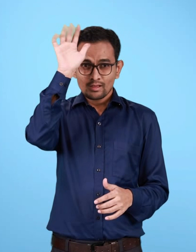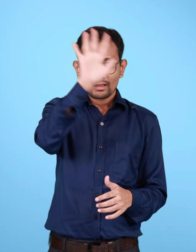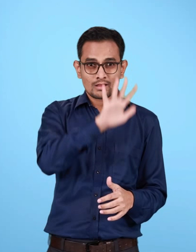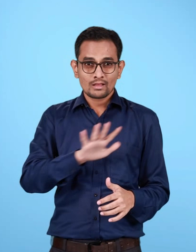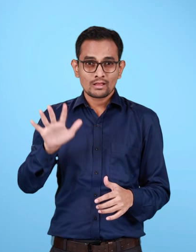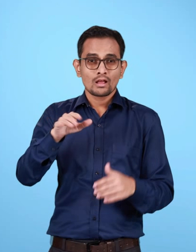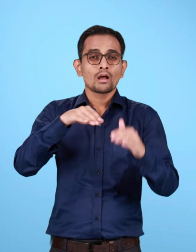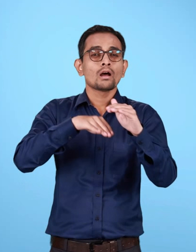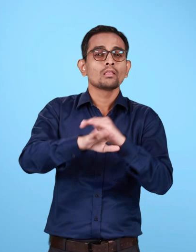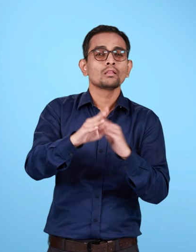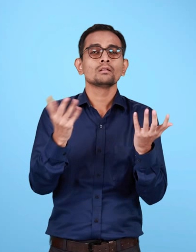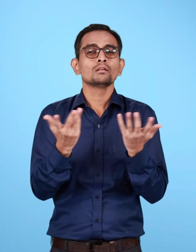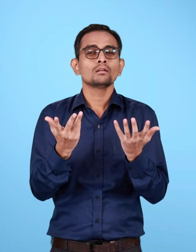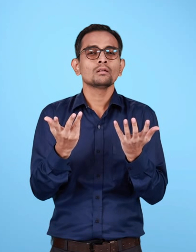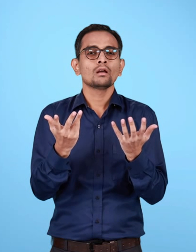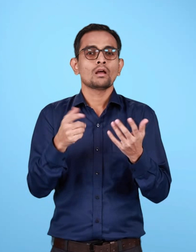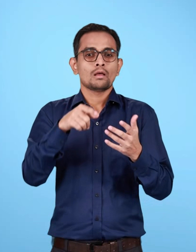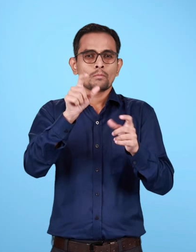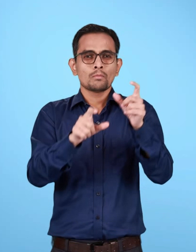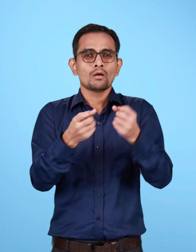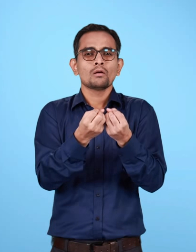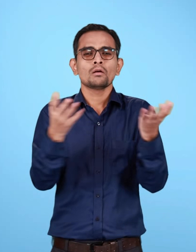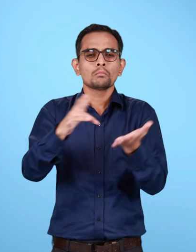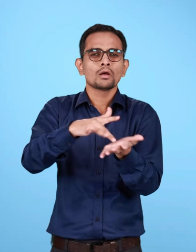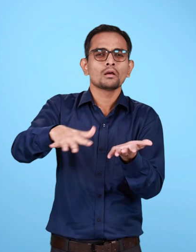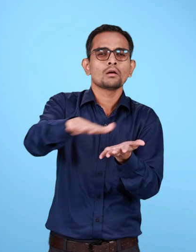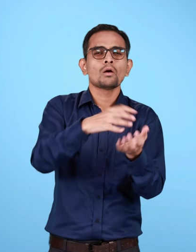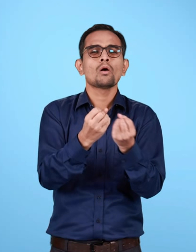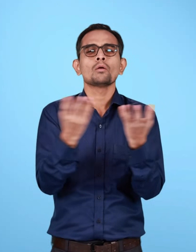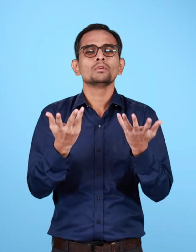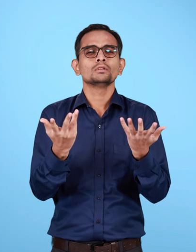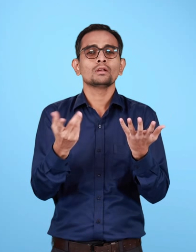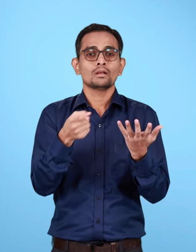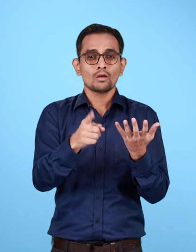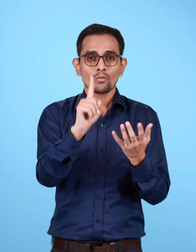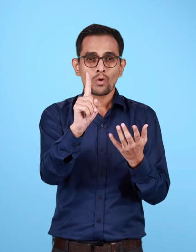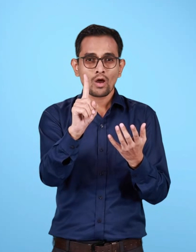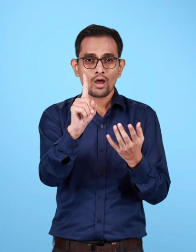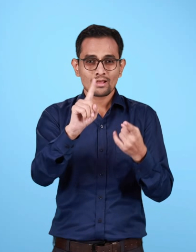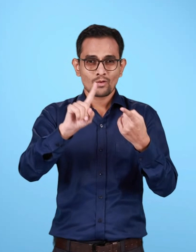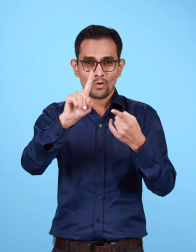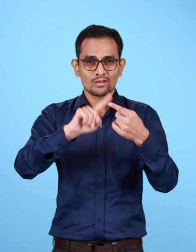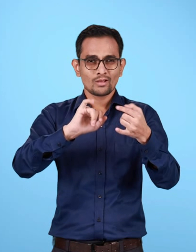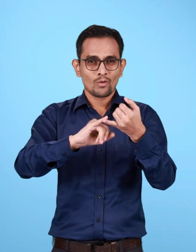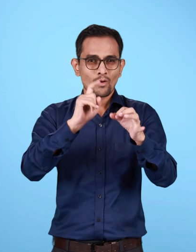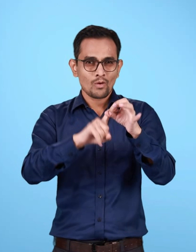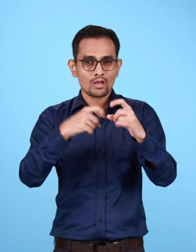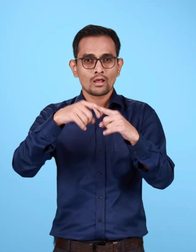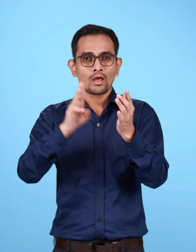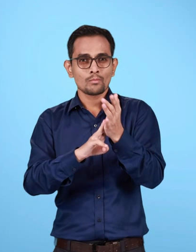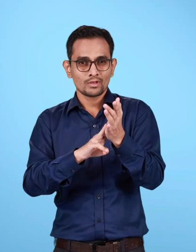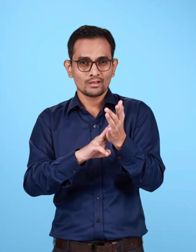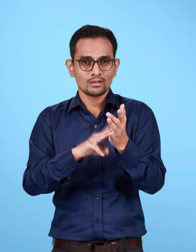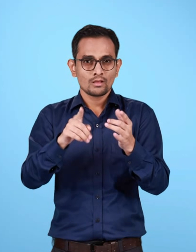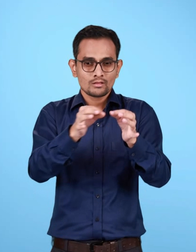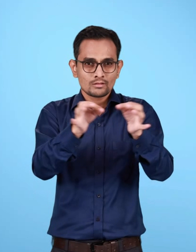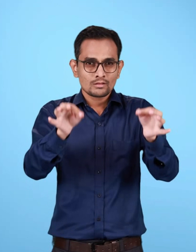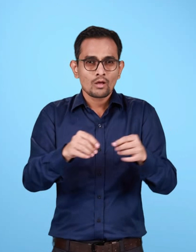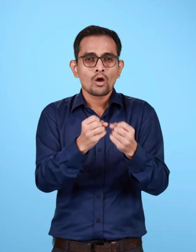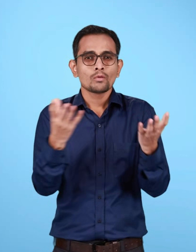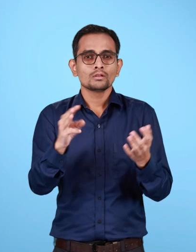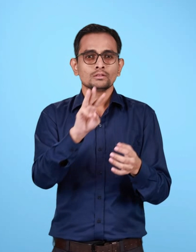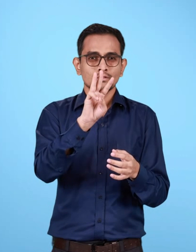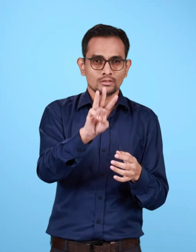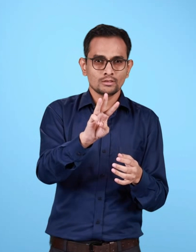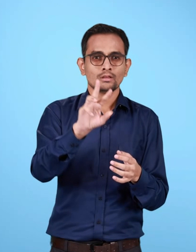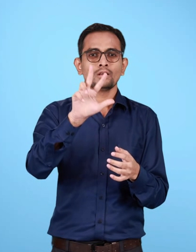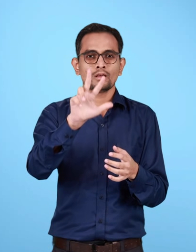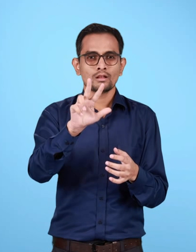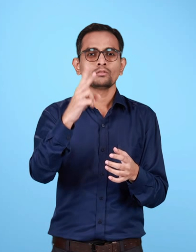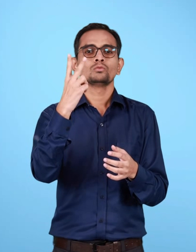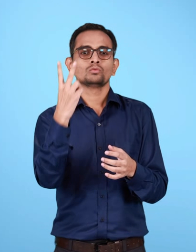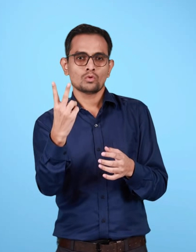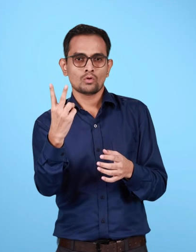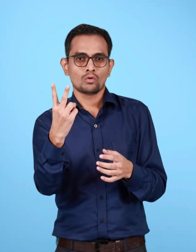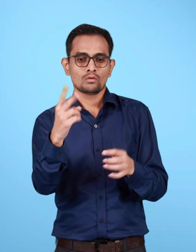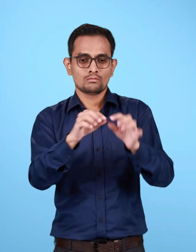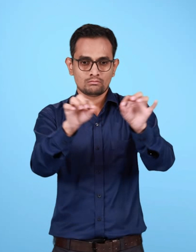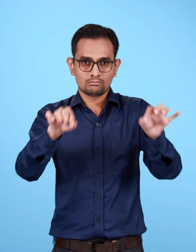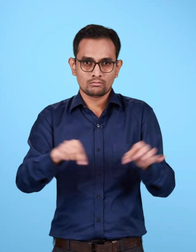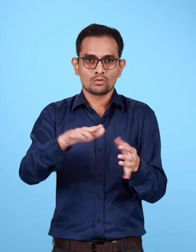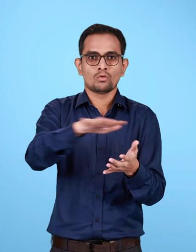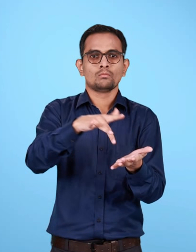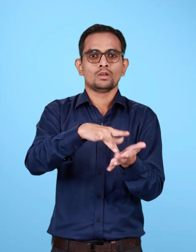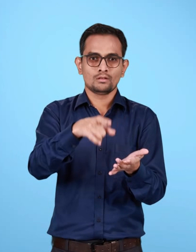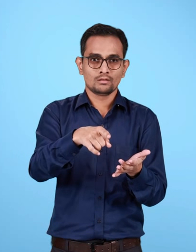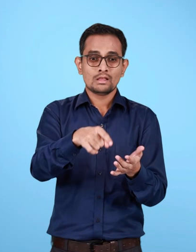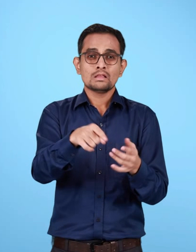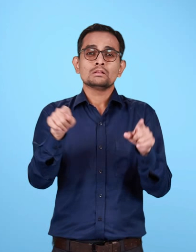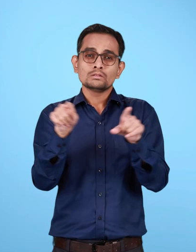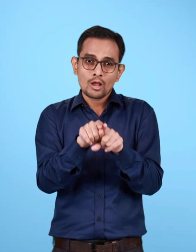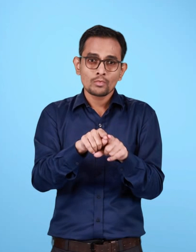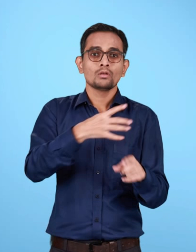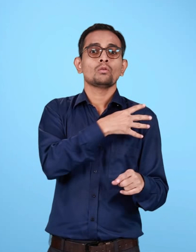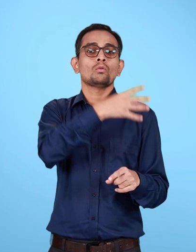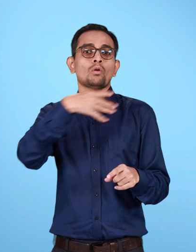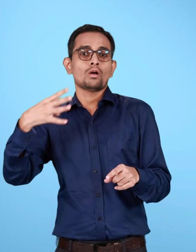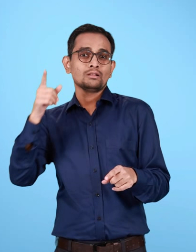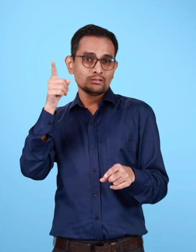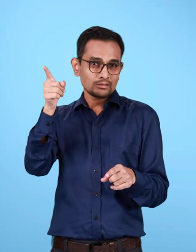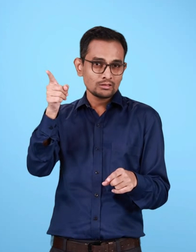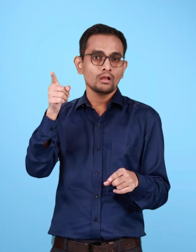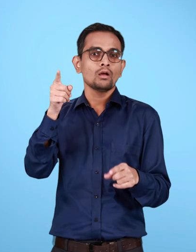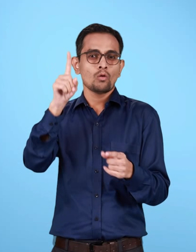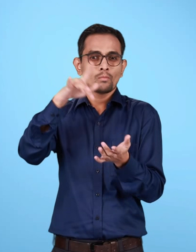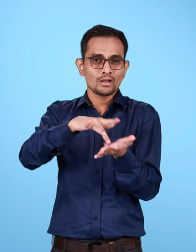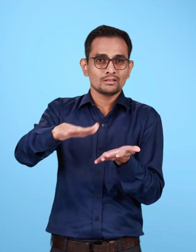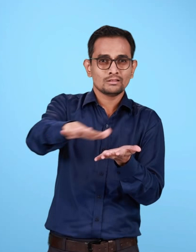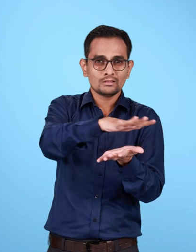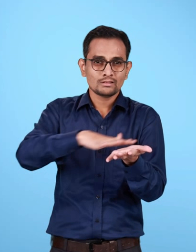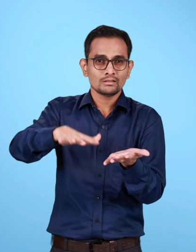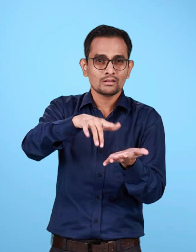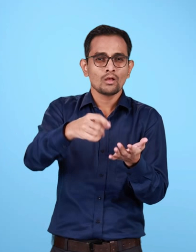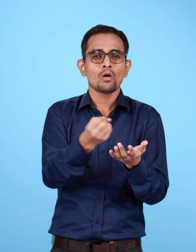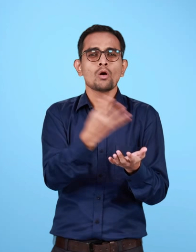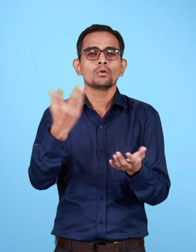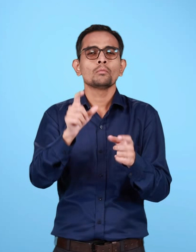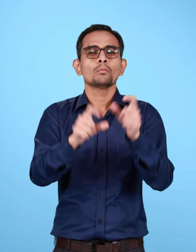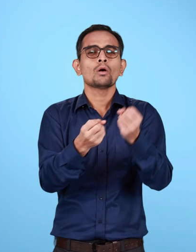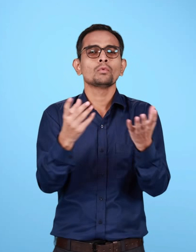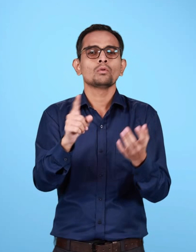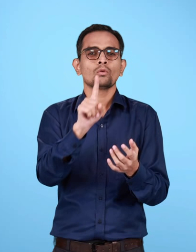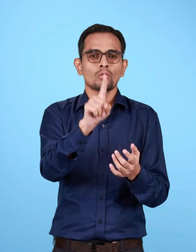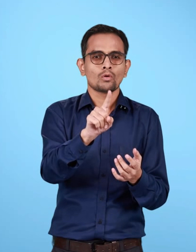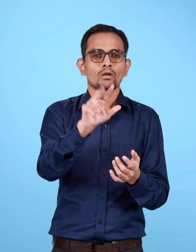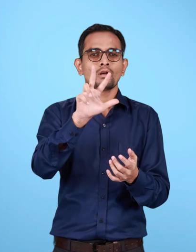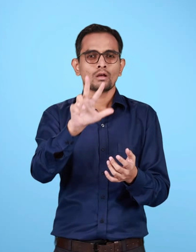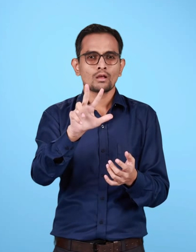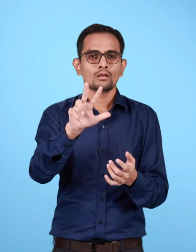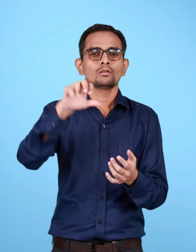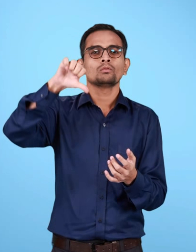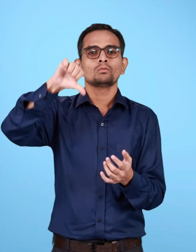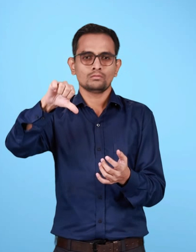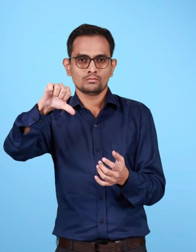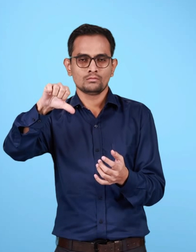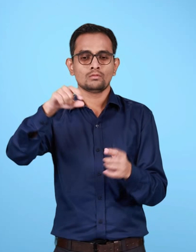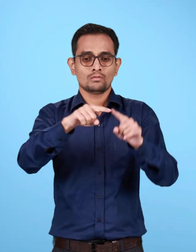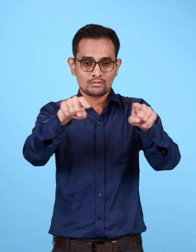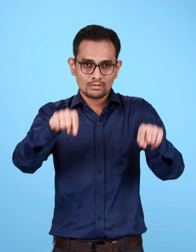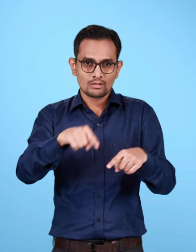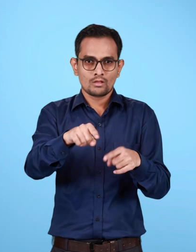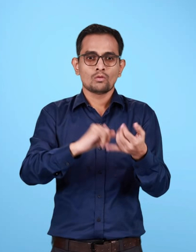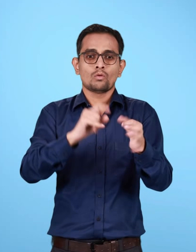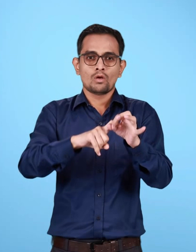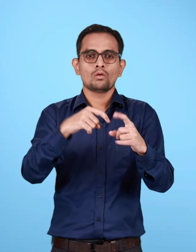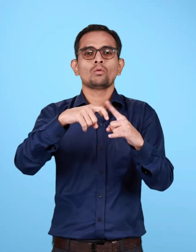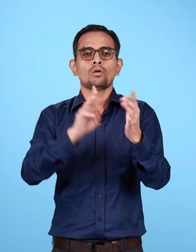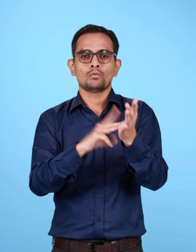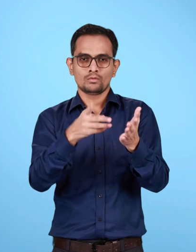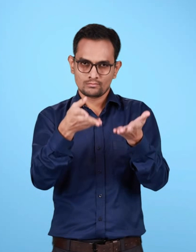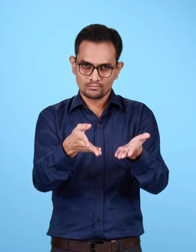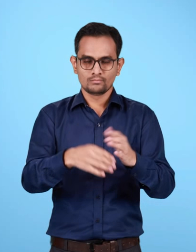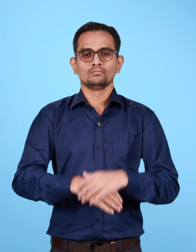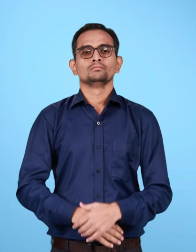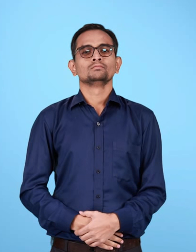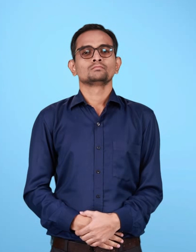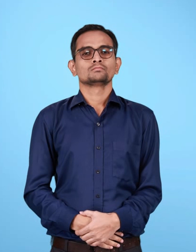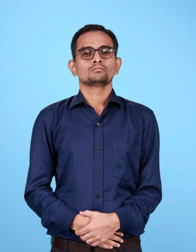in India is 382 persons per square km. The population density of Uttarakhand is 189 persons per square km